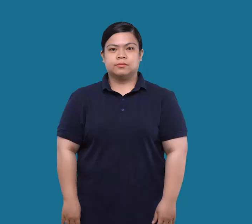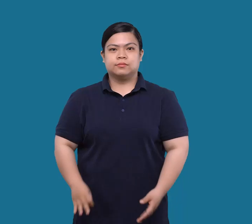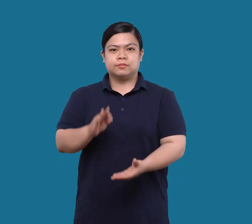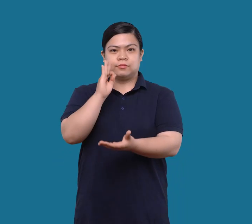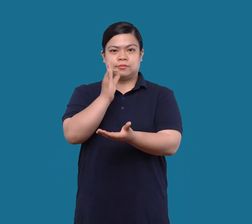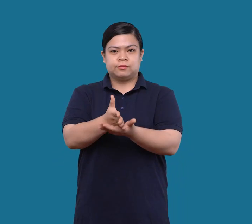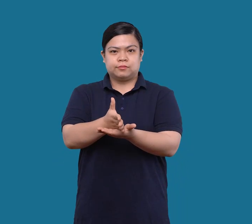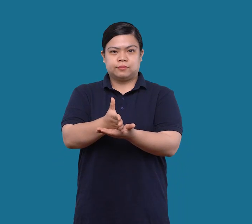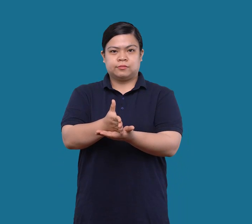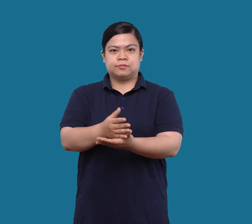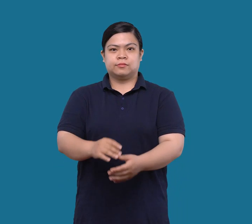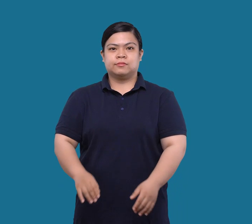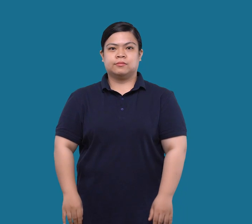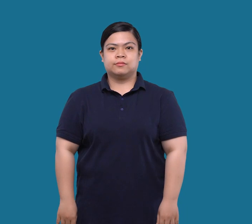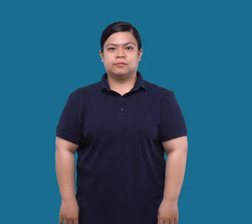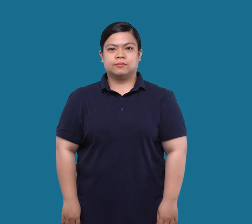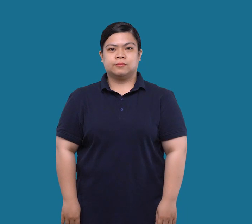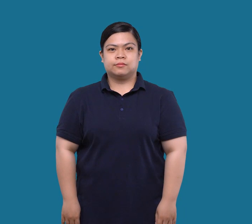trà đá